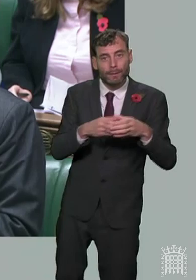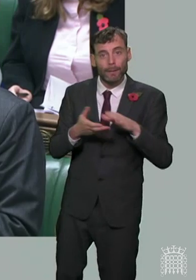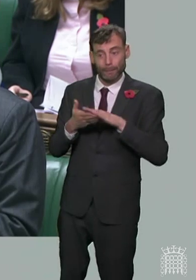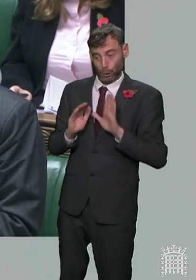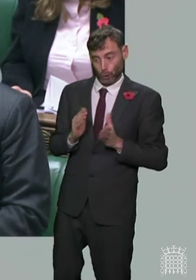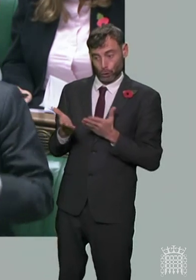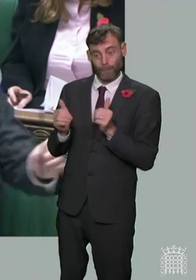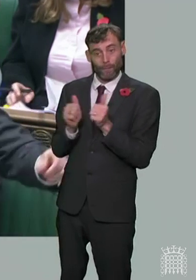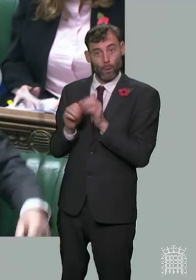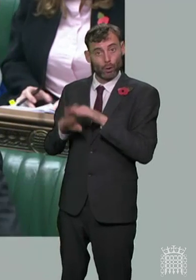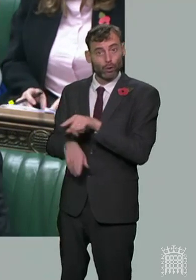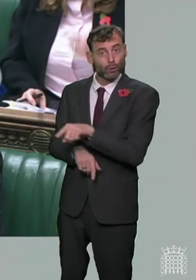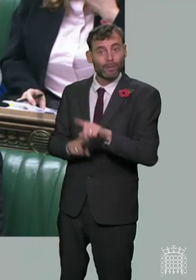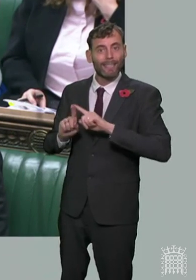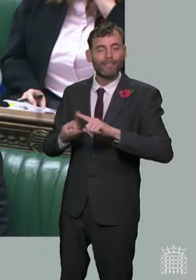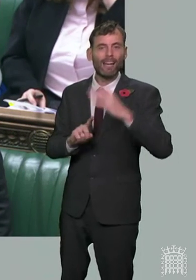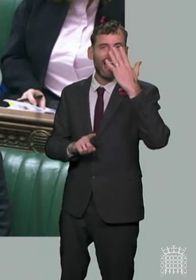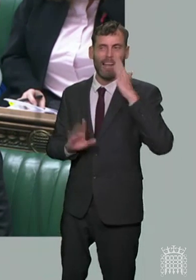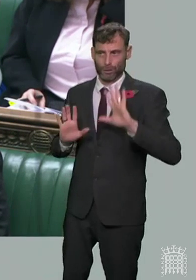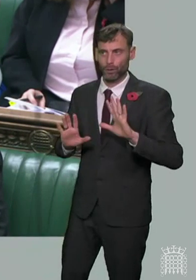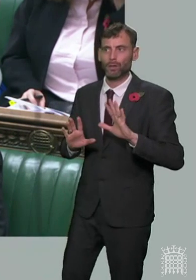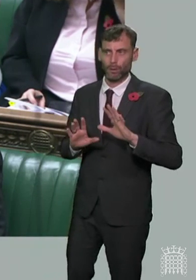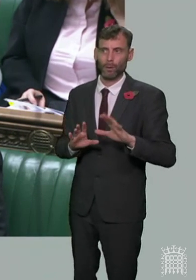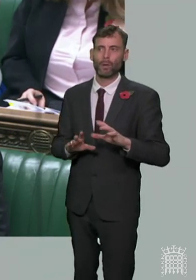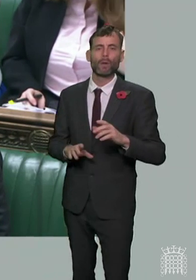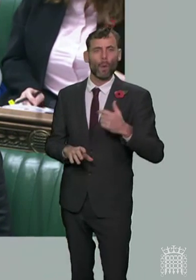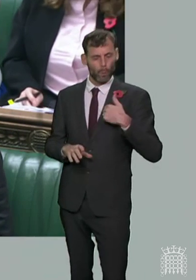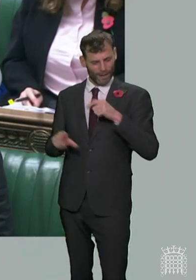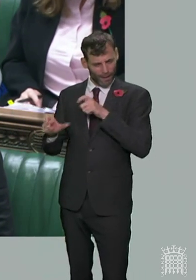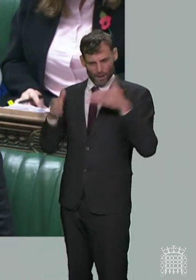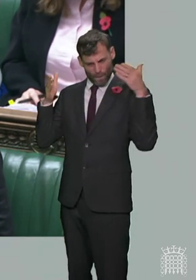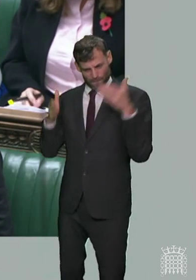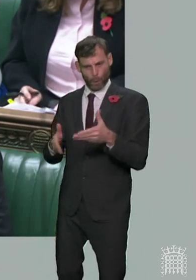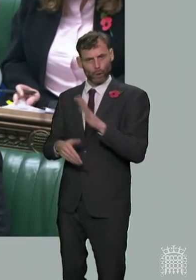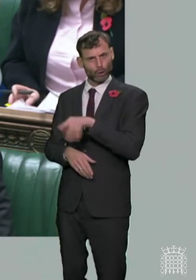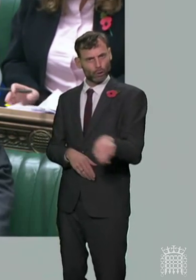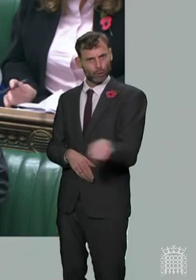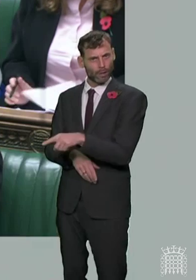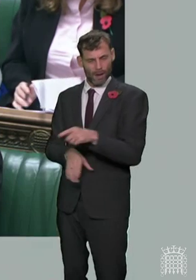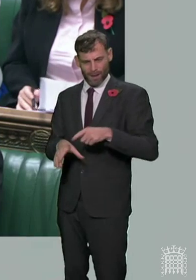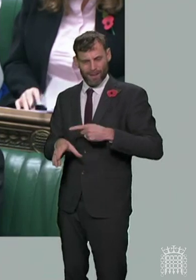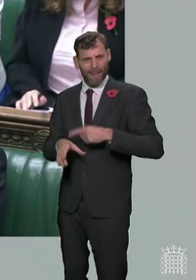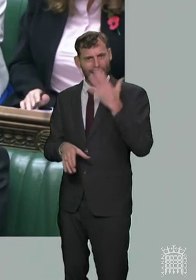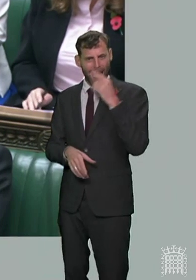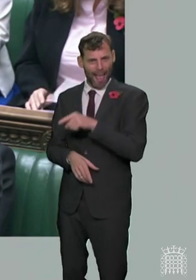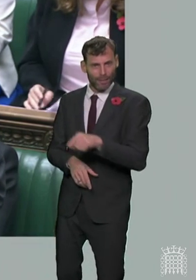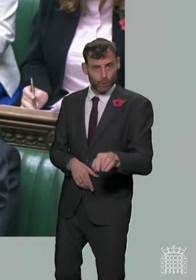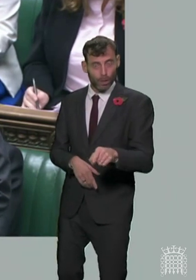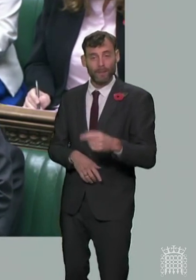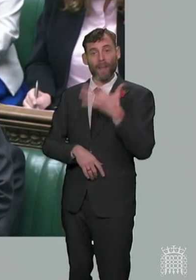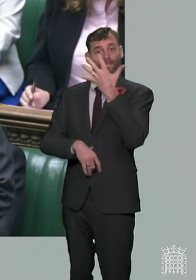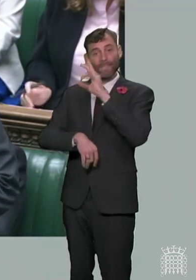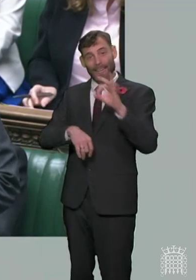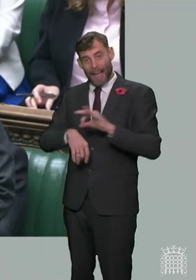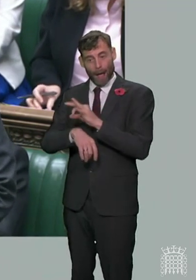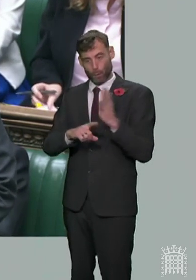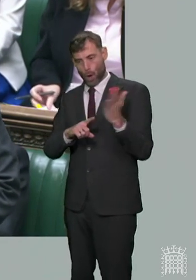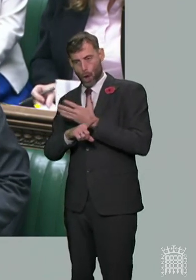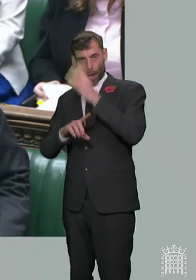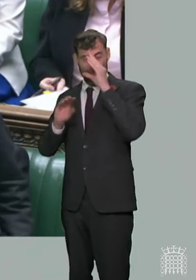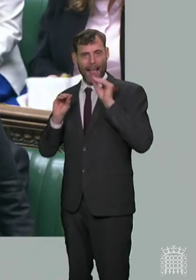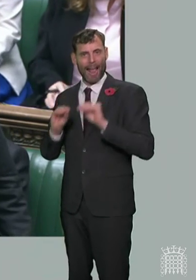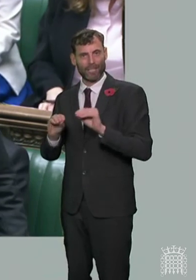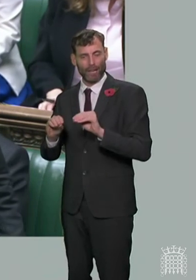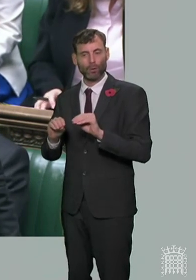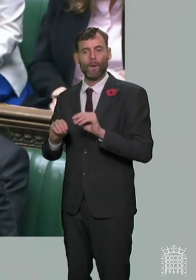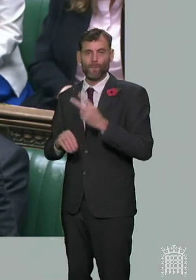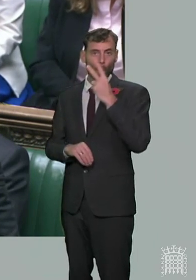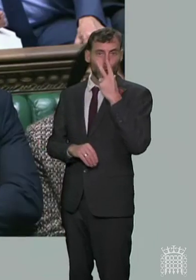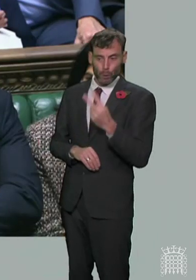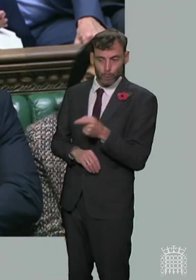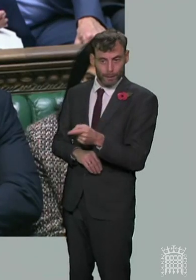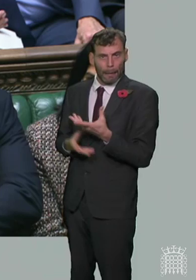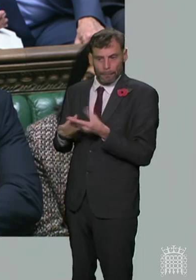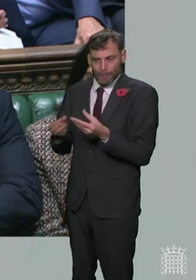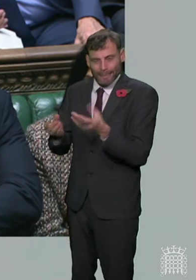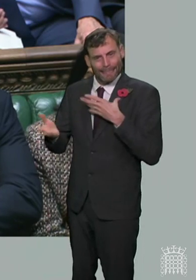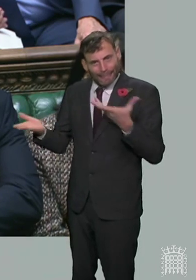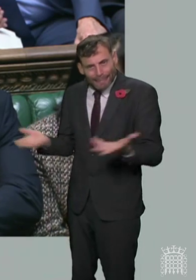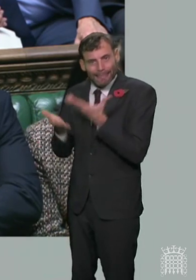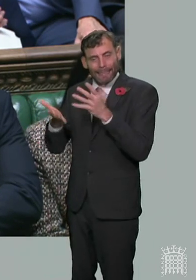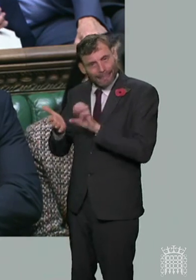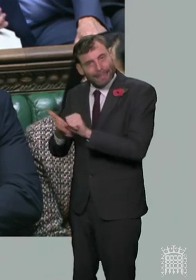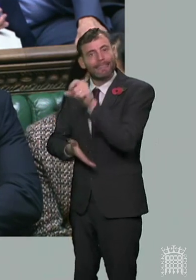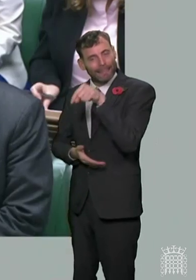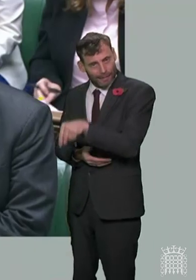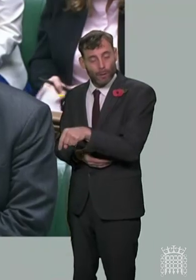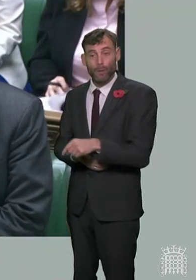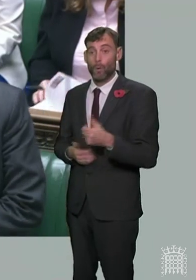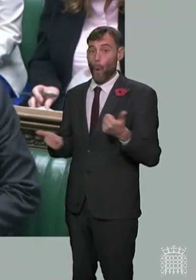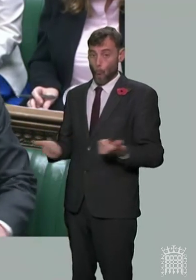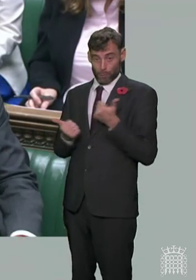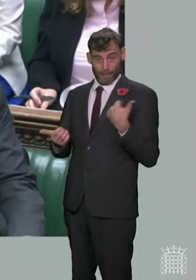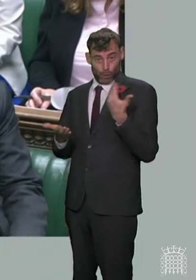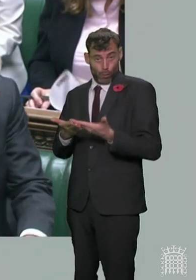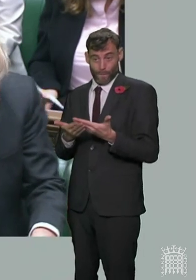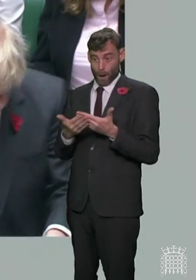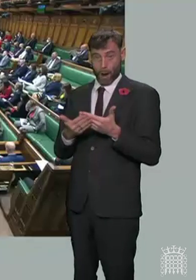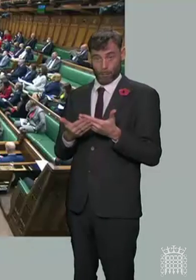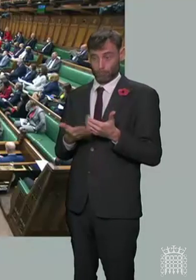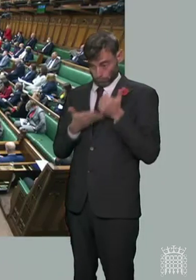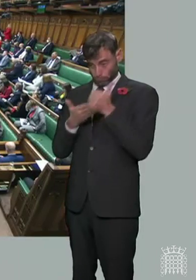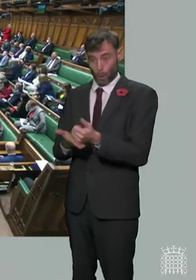services for children of all ages. We are going to continue to invest in children’s early years—for example, the offer of 15 hours of early education for disadvantaged two-year-olds that has already benefited 1.1 million disadvantaged kids since 2013.